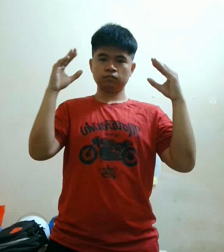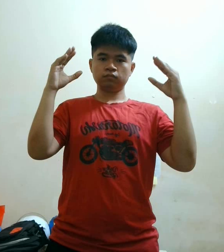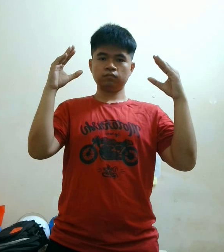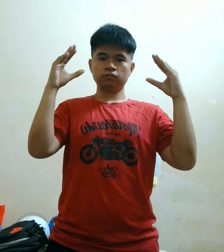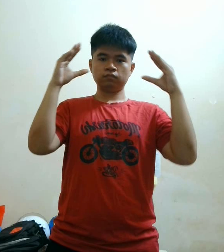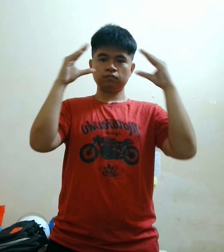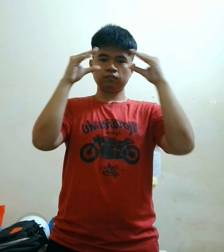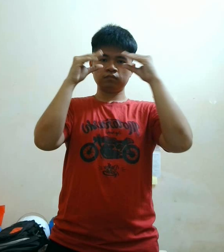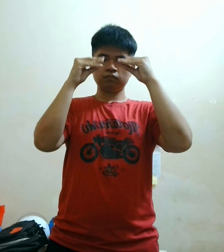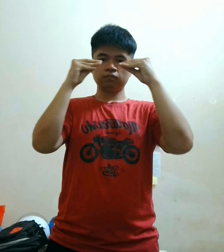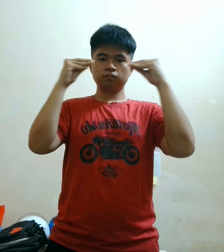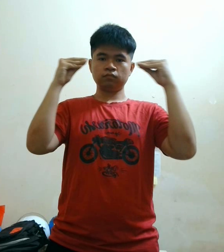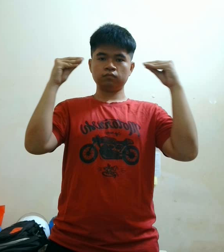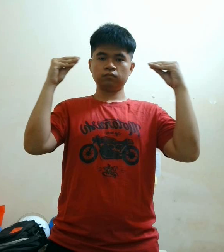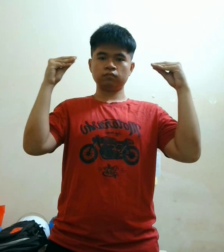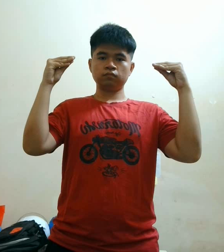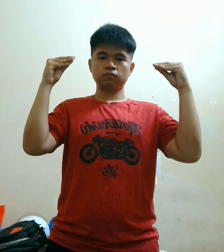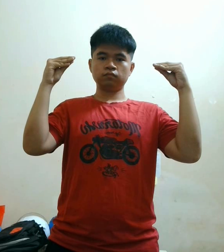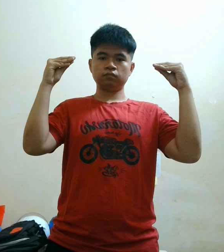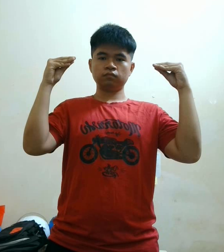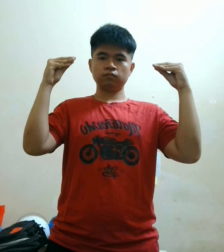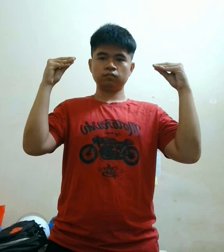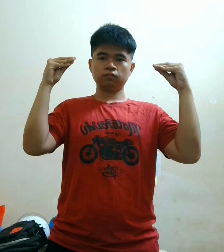buoi toi